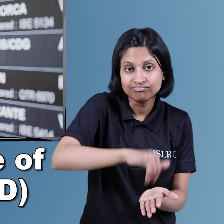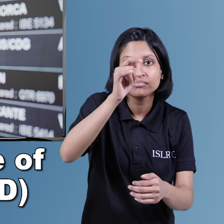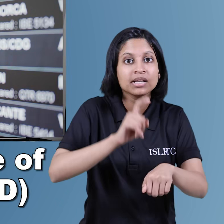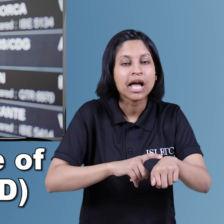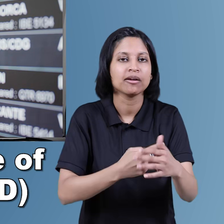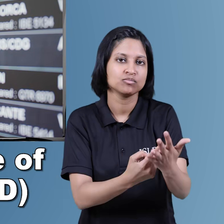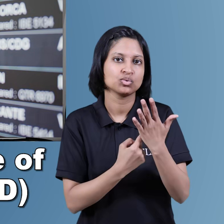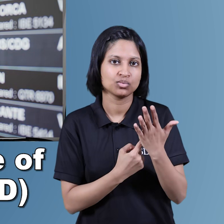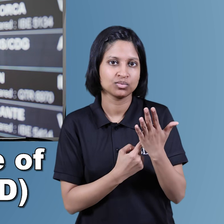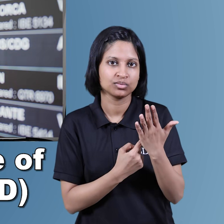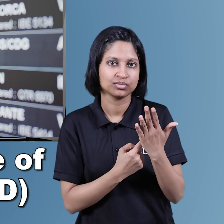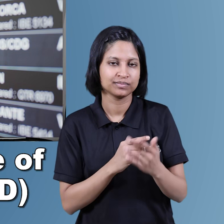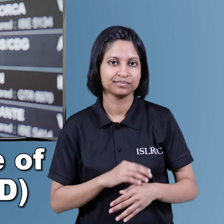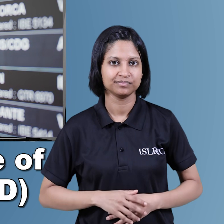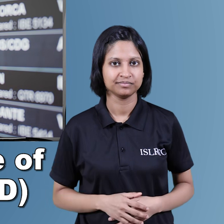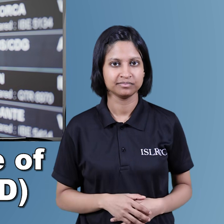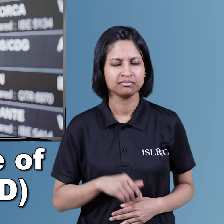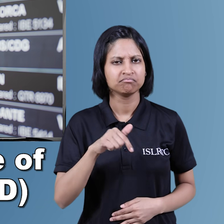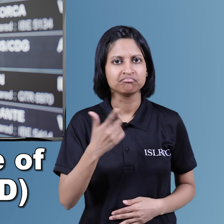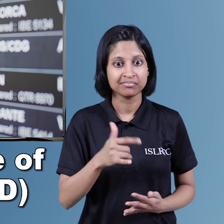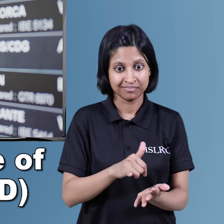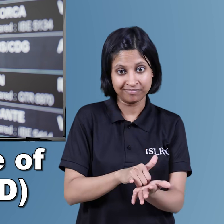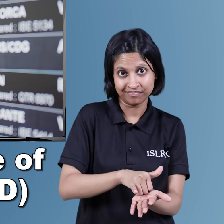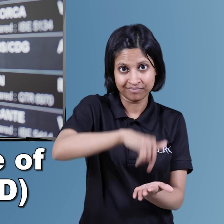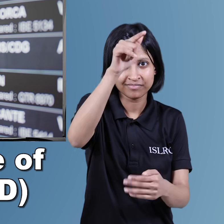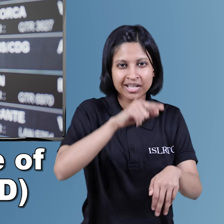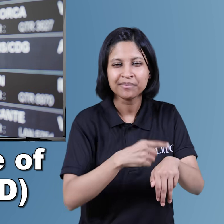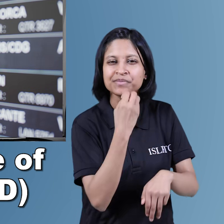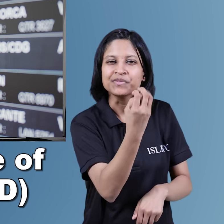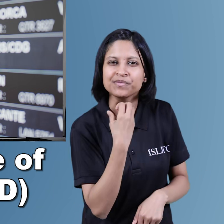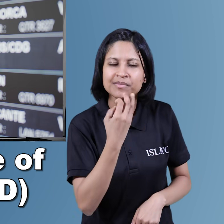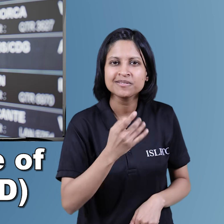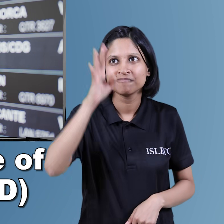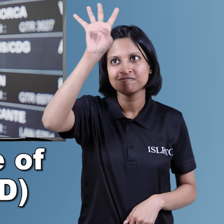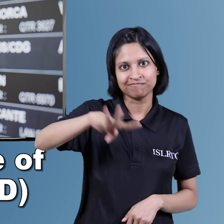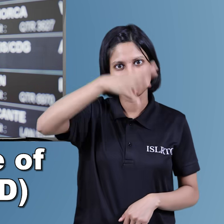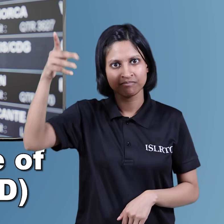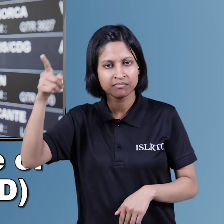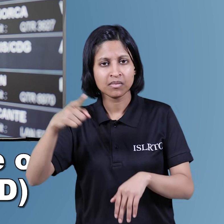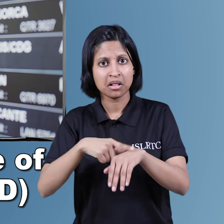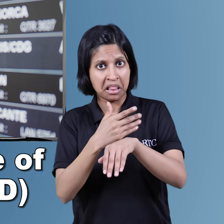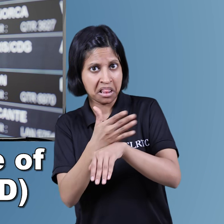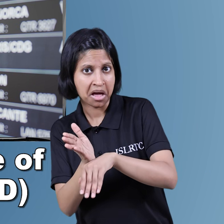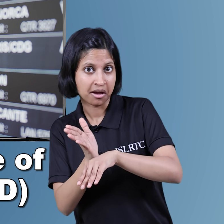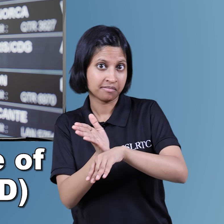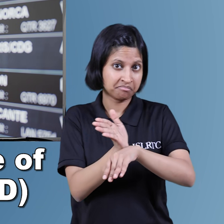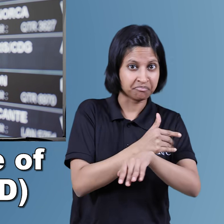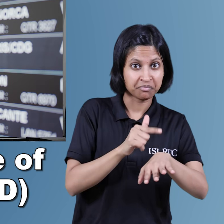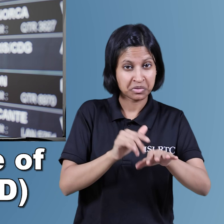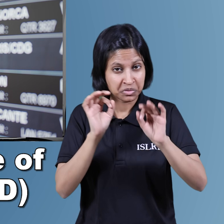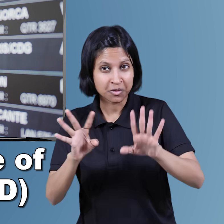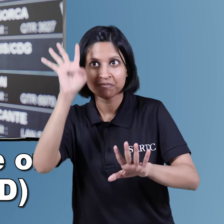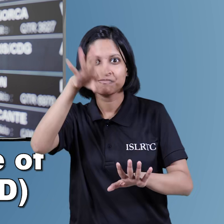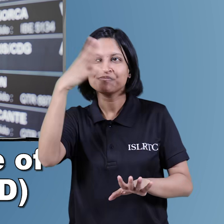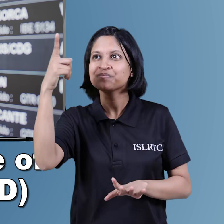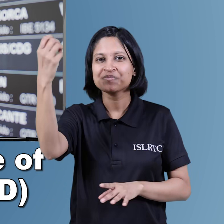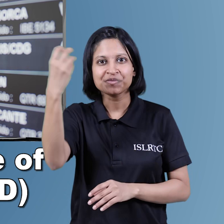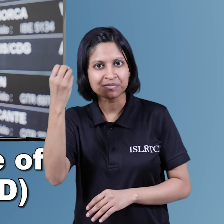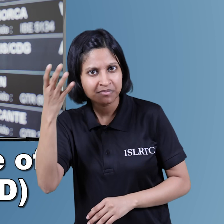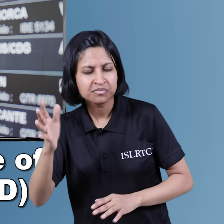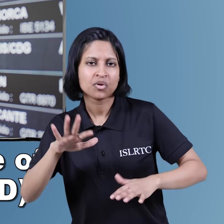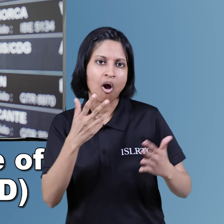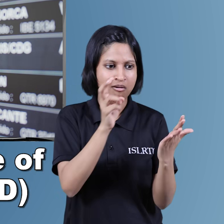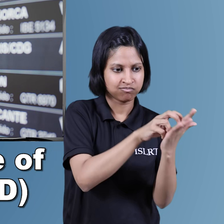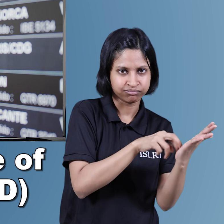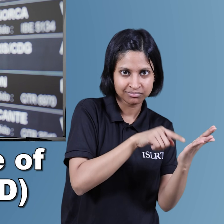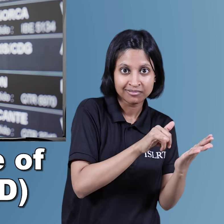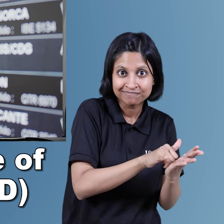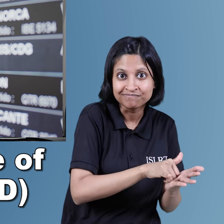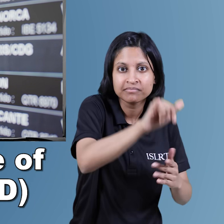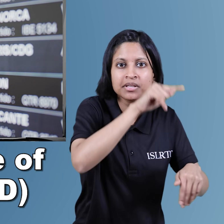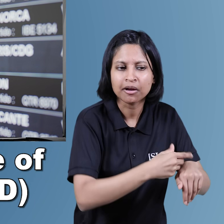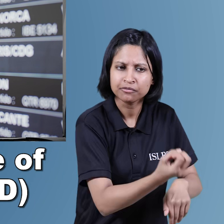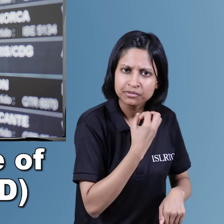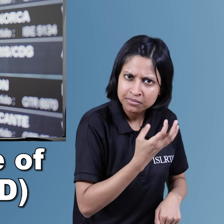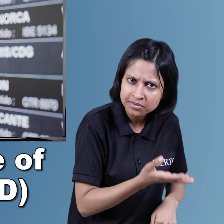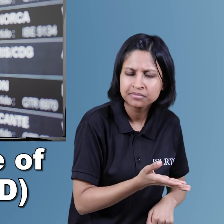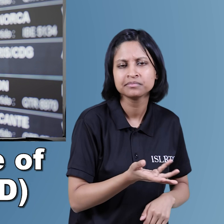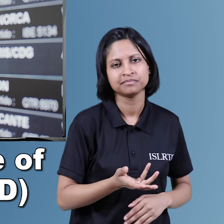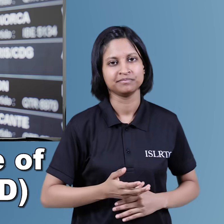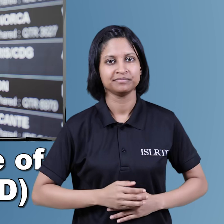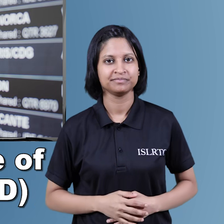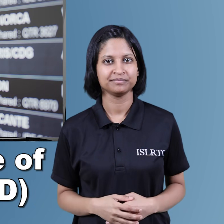Estimated Time of Departure The predicted time when an aircraft is expected to depart from the airport, shown during ticket booking and at the airport.